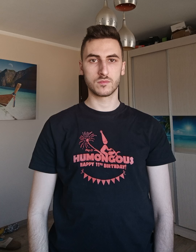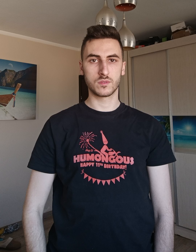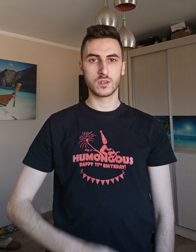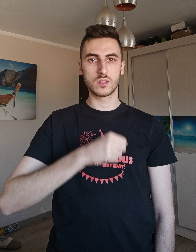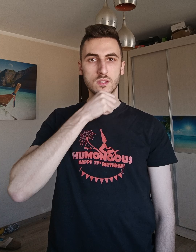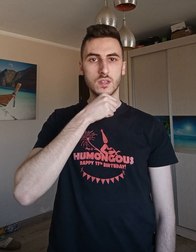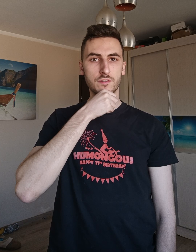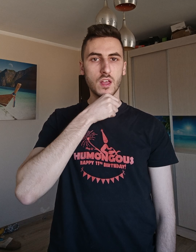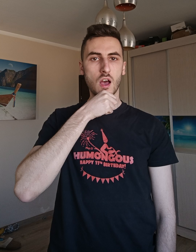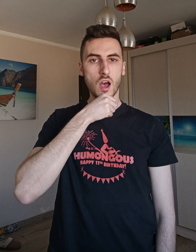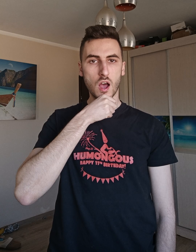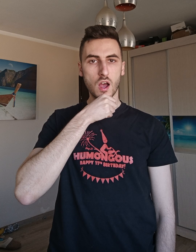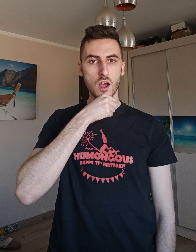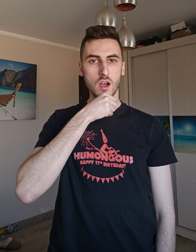סבתא